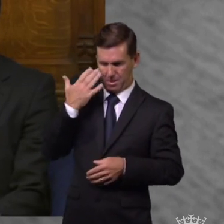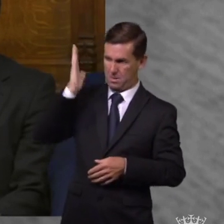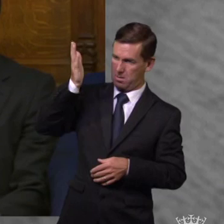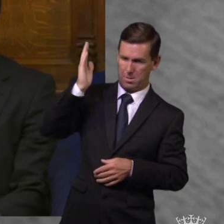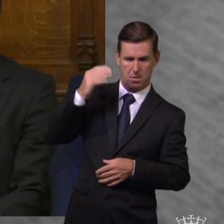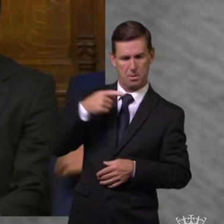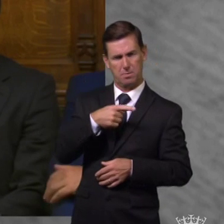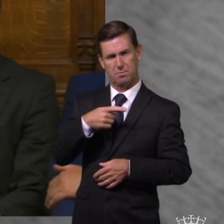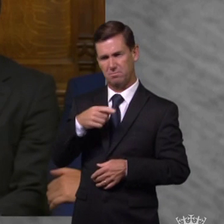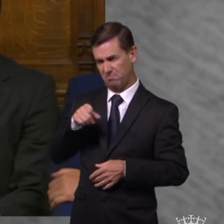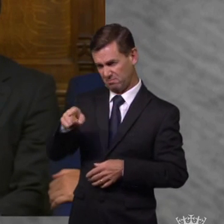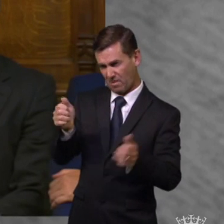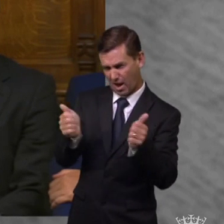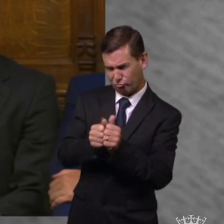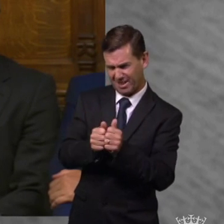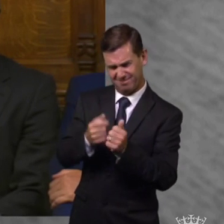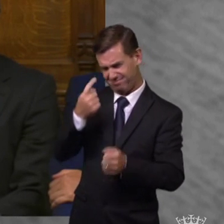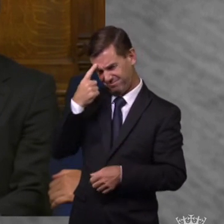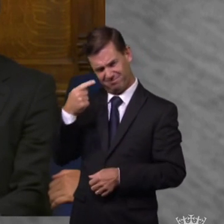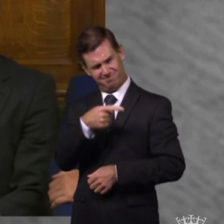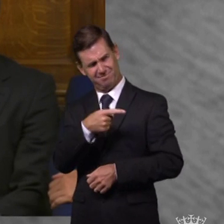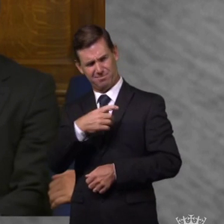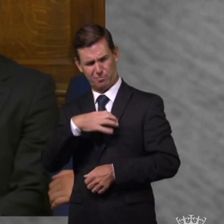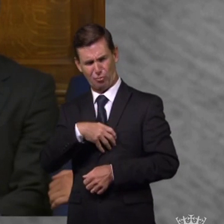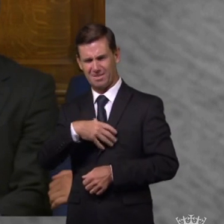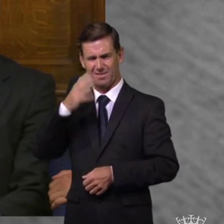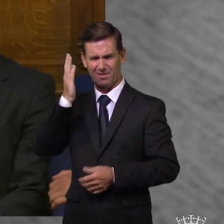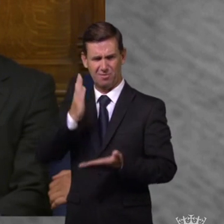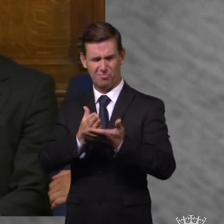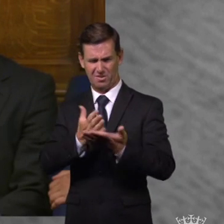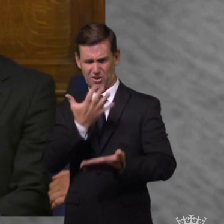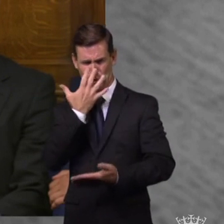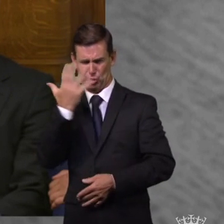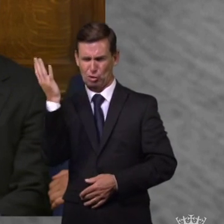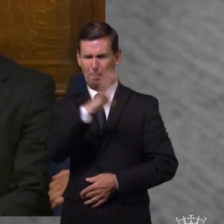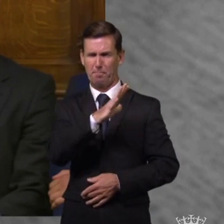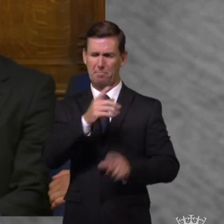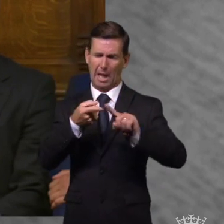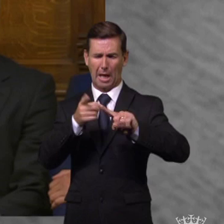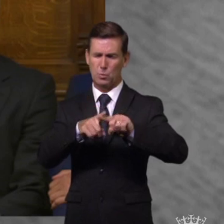Does he not agree that that took on the terms of a sort of shameful excuse?